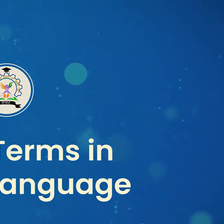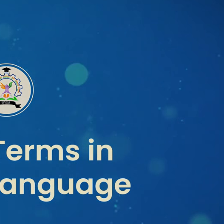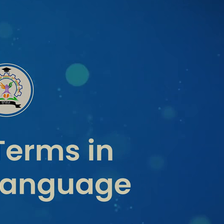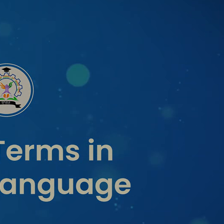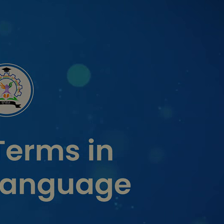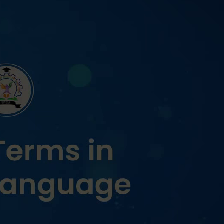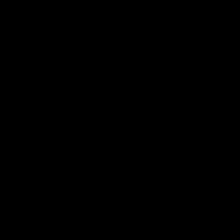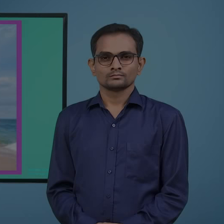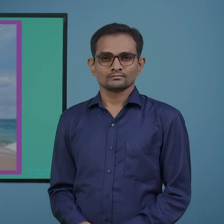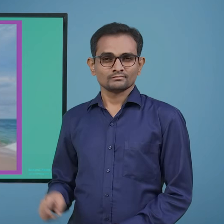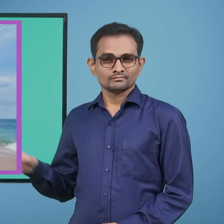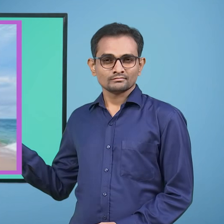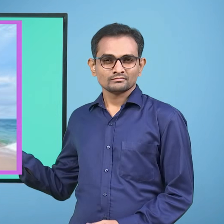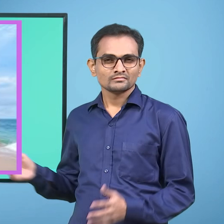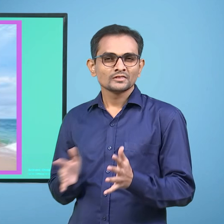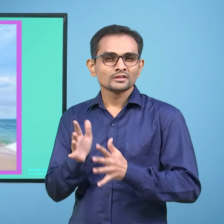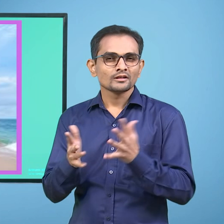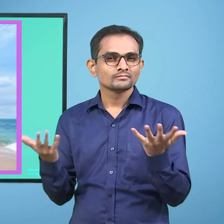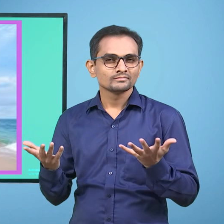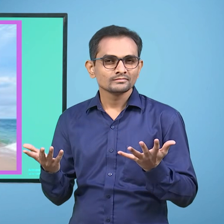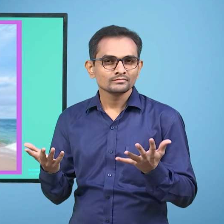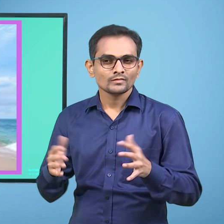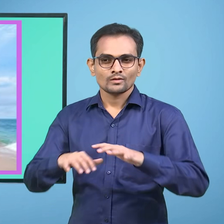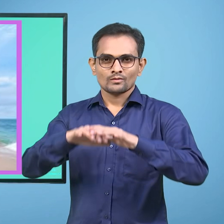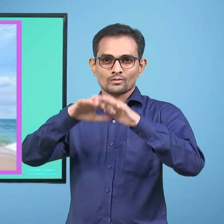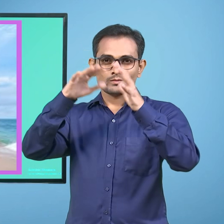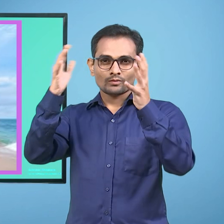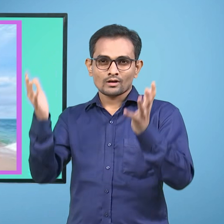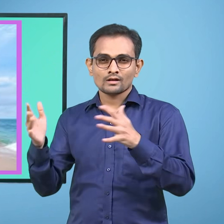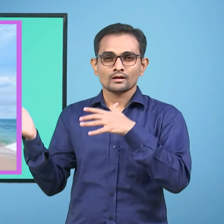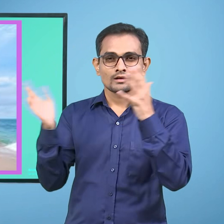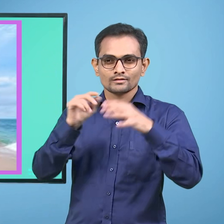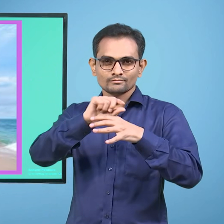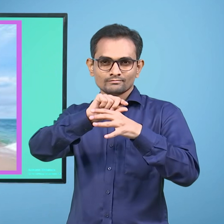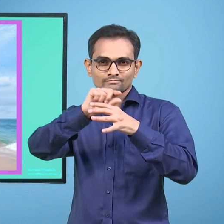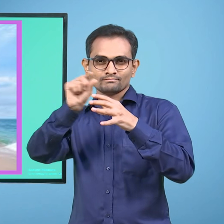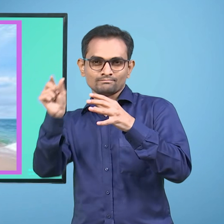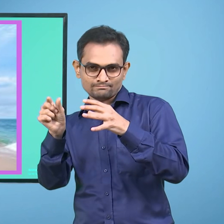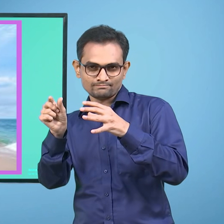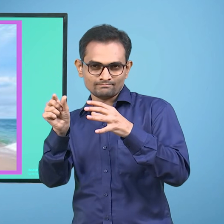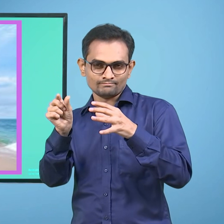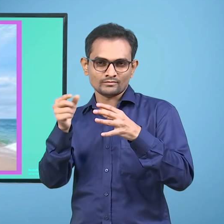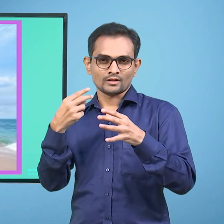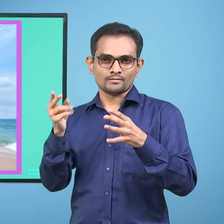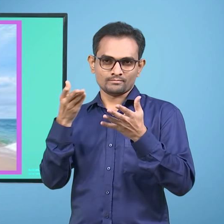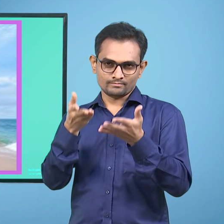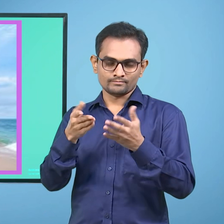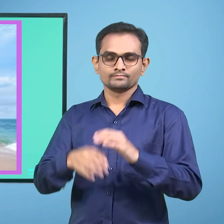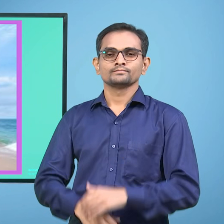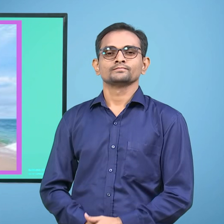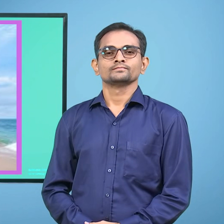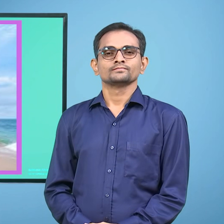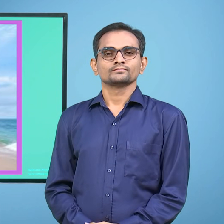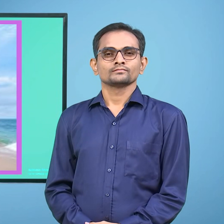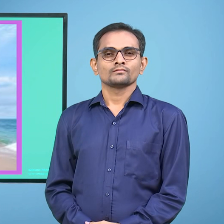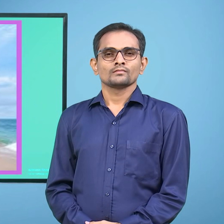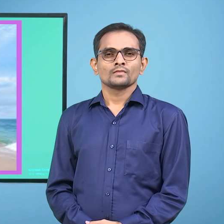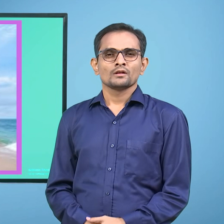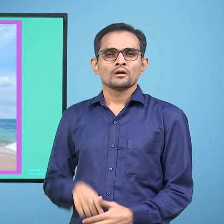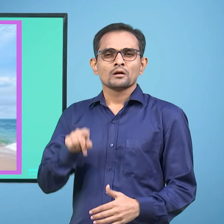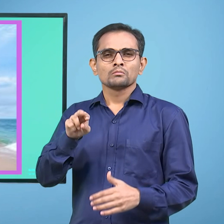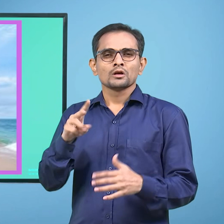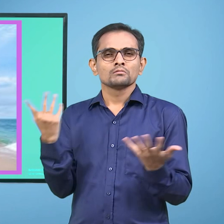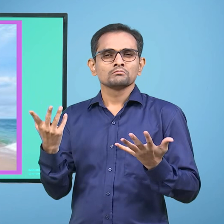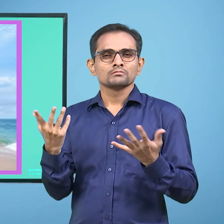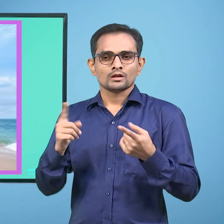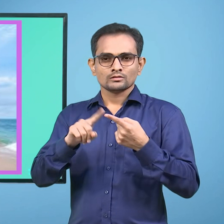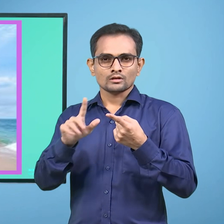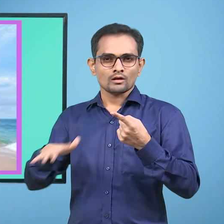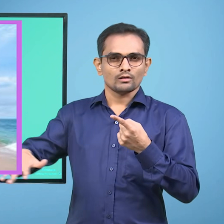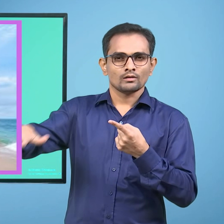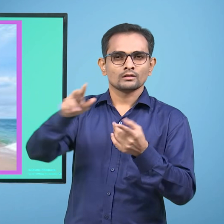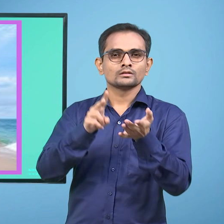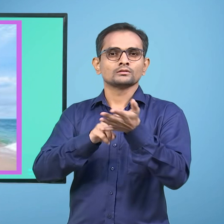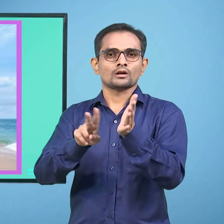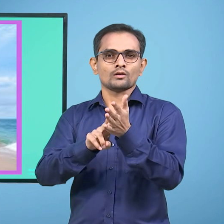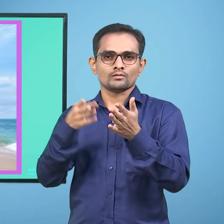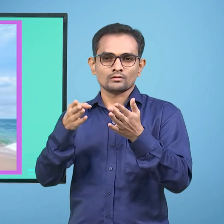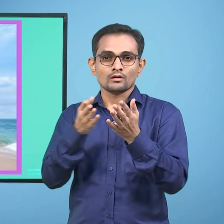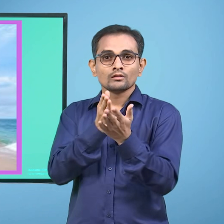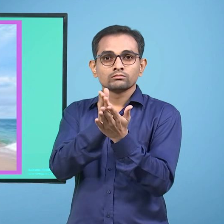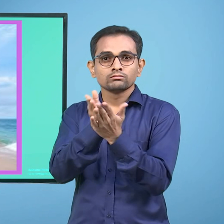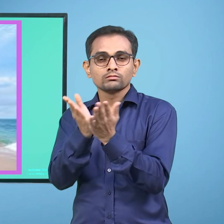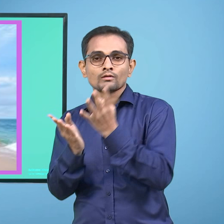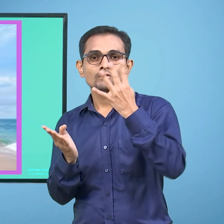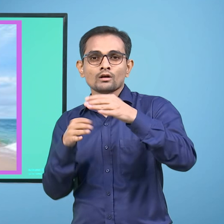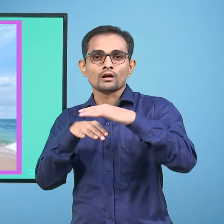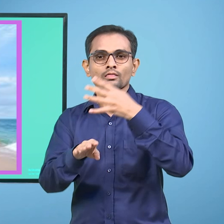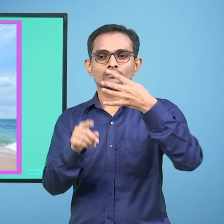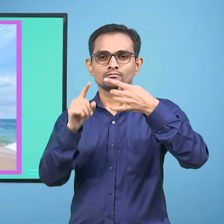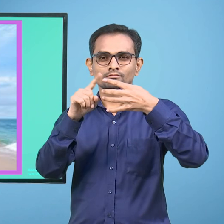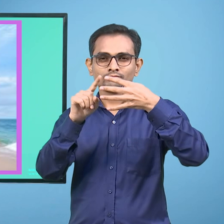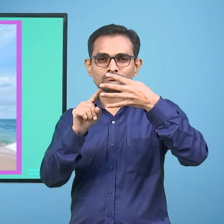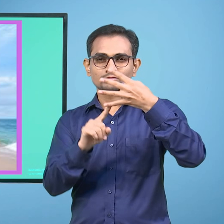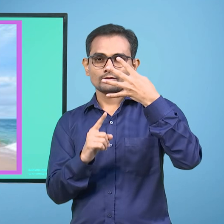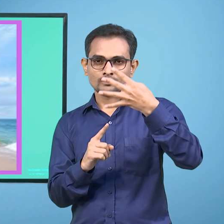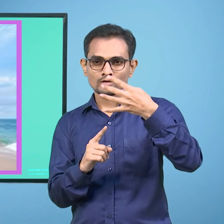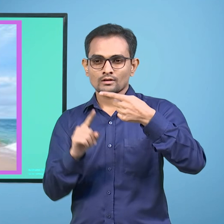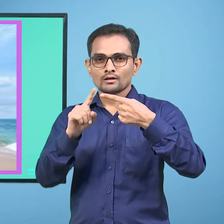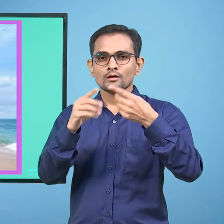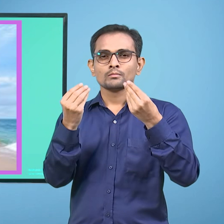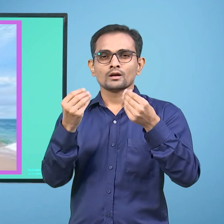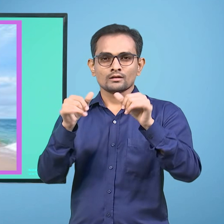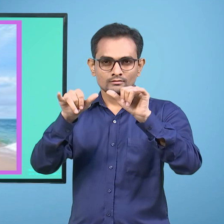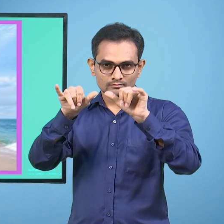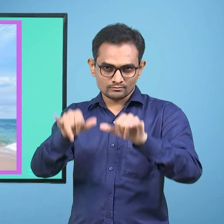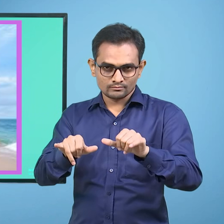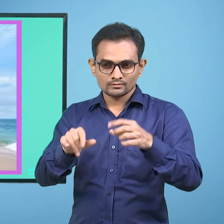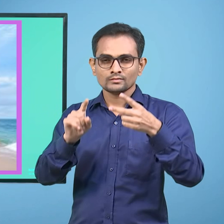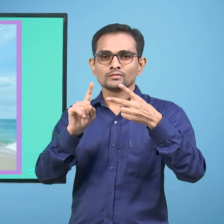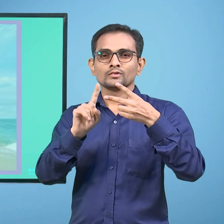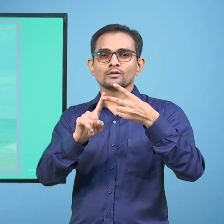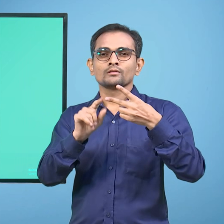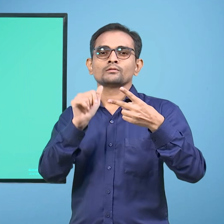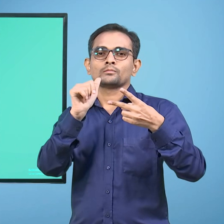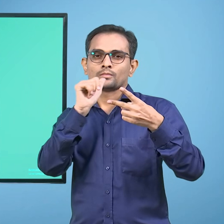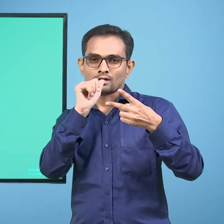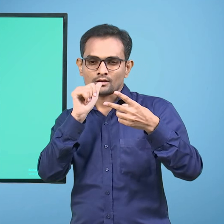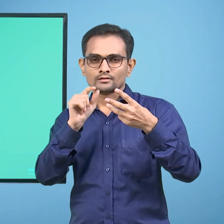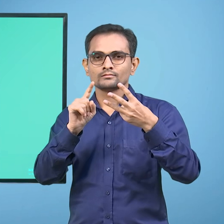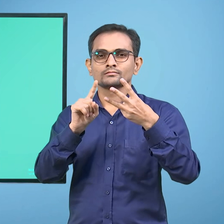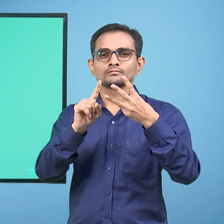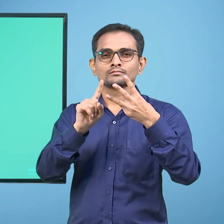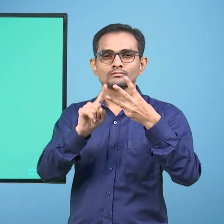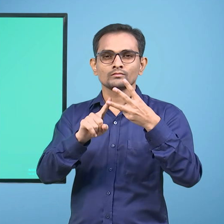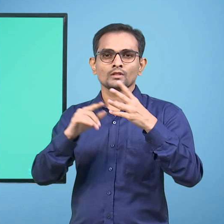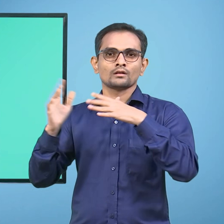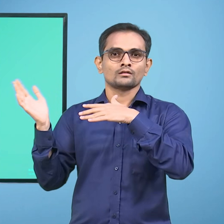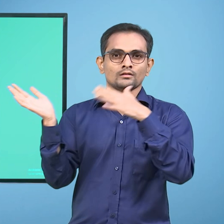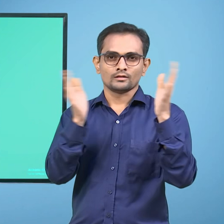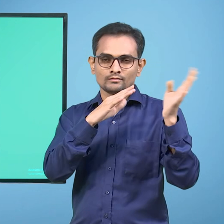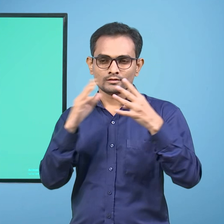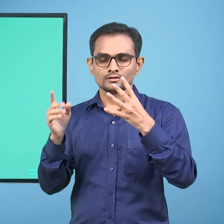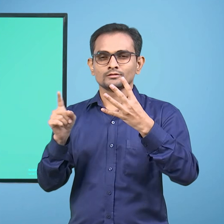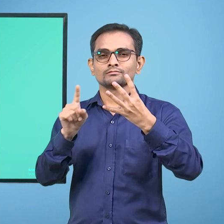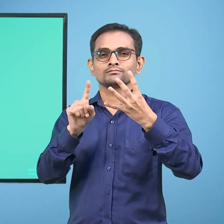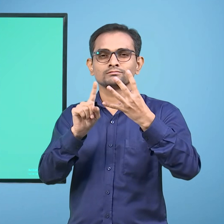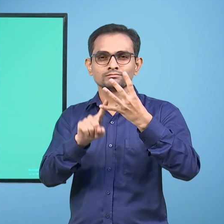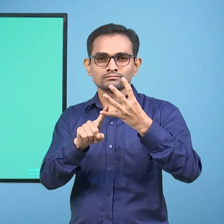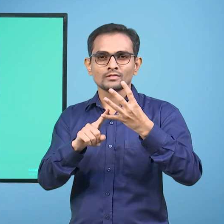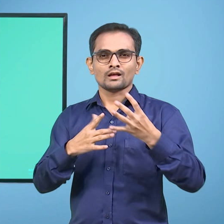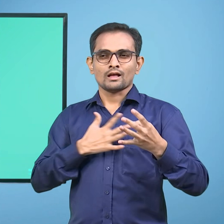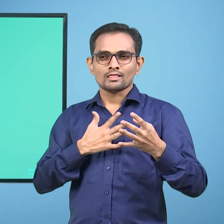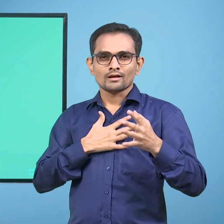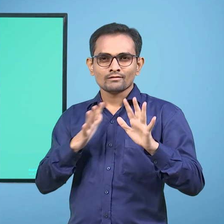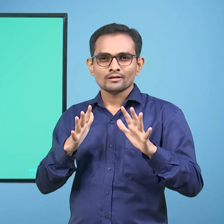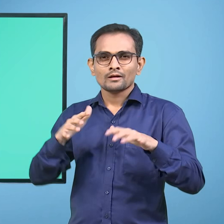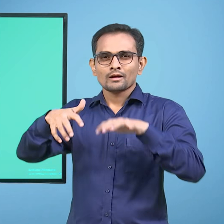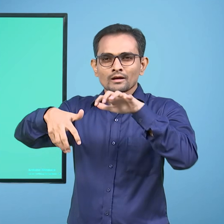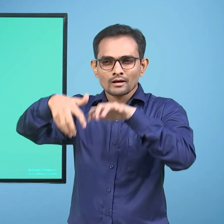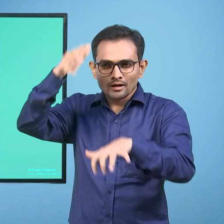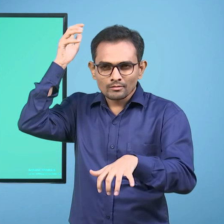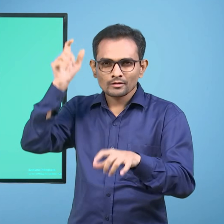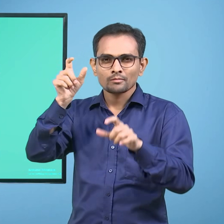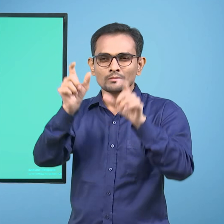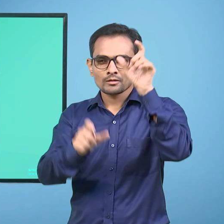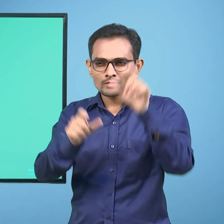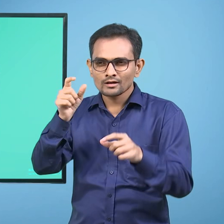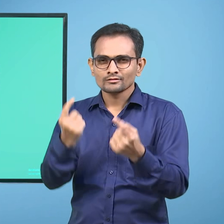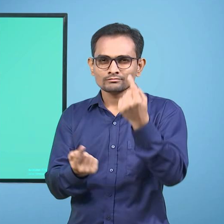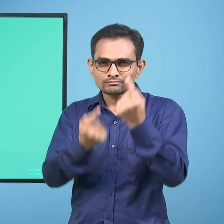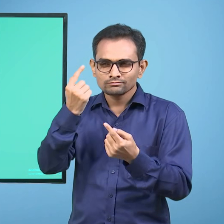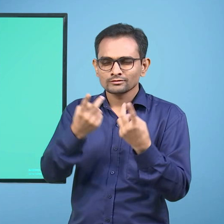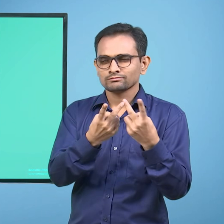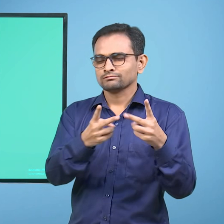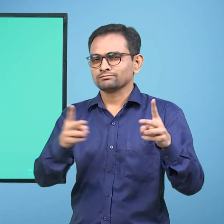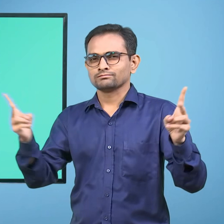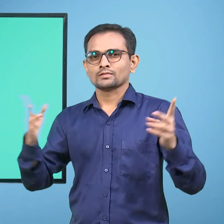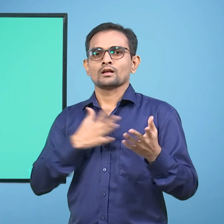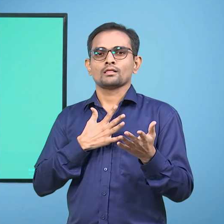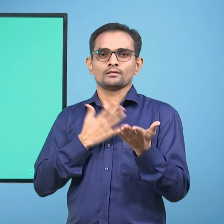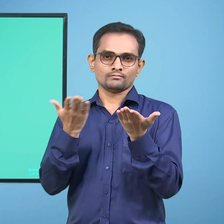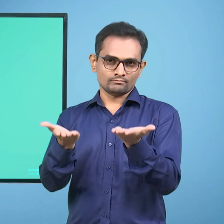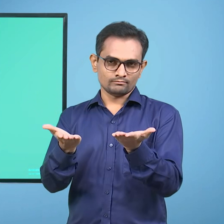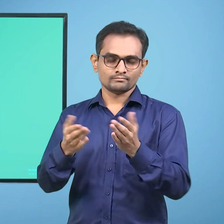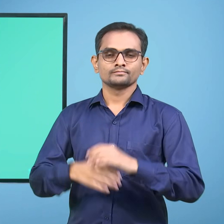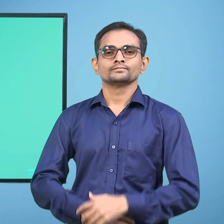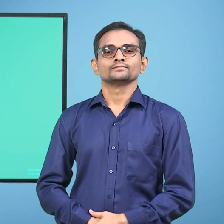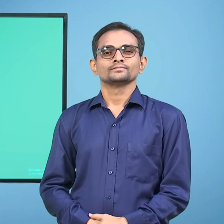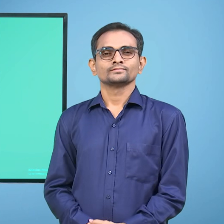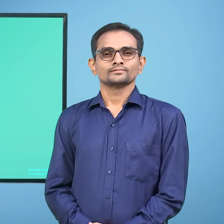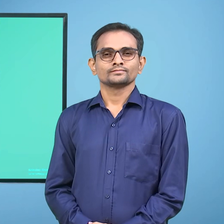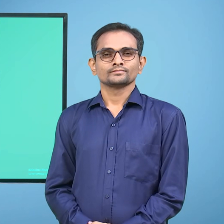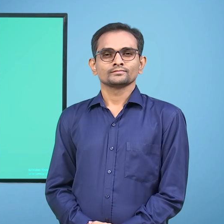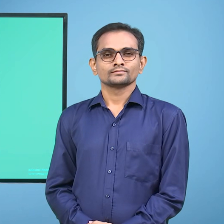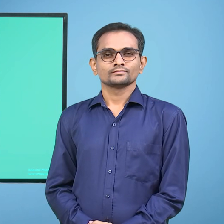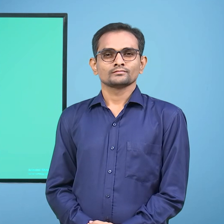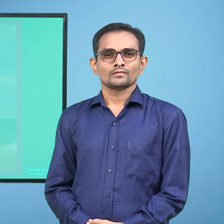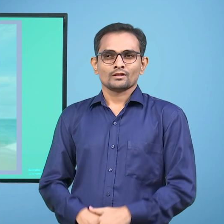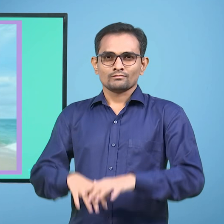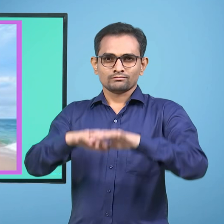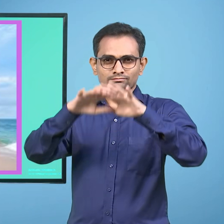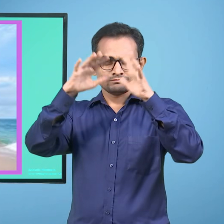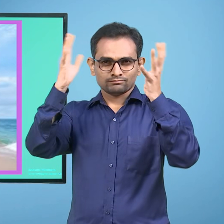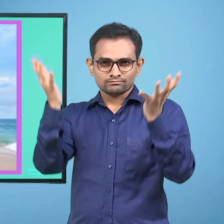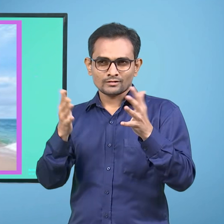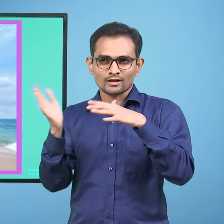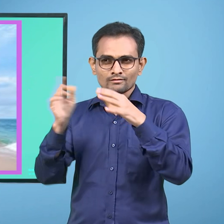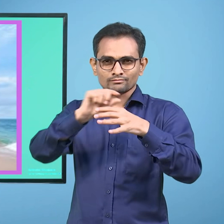Atmosphere The sign for atmosphere is as shown. The natural environment can be divided into four main components land, water, air, and living things. The thin layer of air that surrounds the earth is called atmosphere.